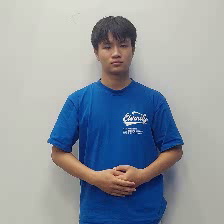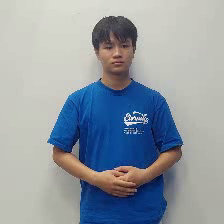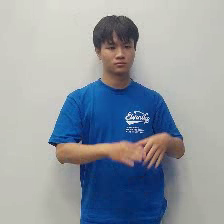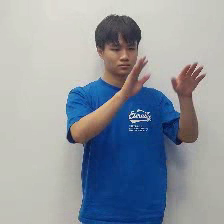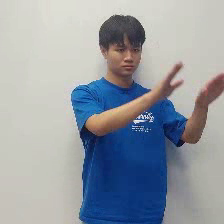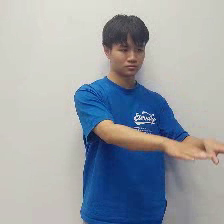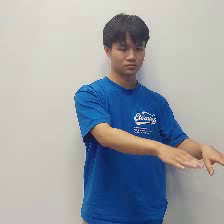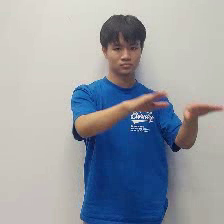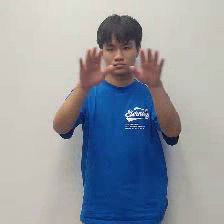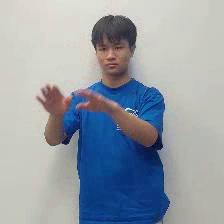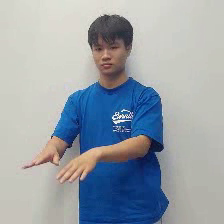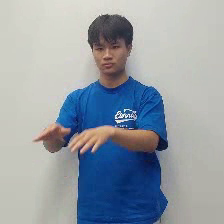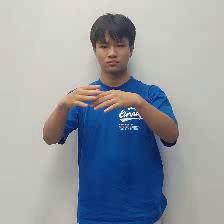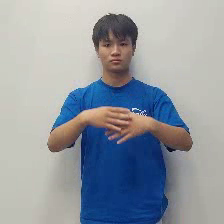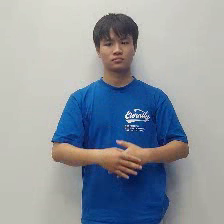Chậm lại